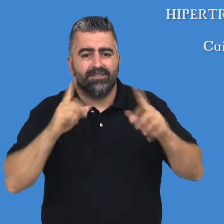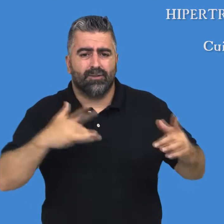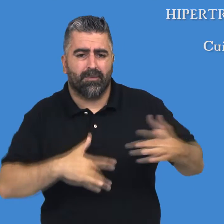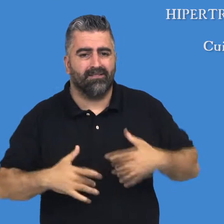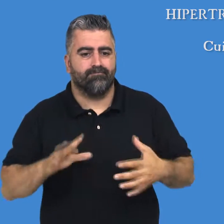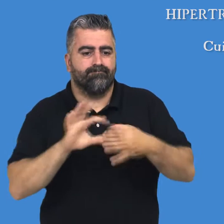síntoma